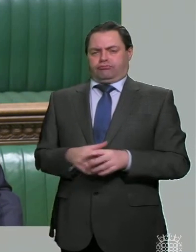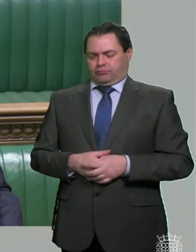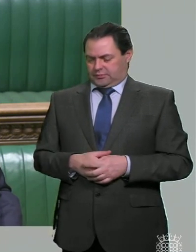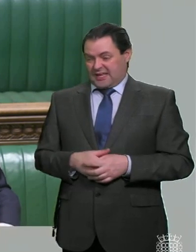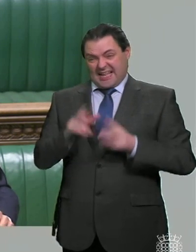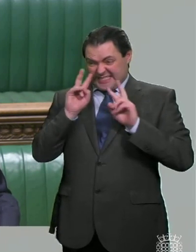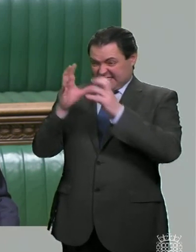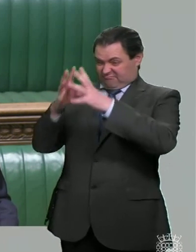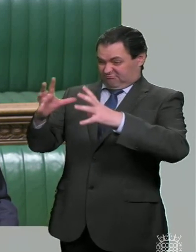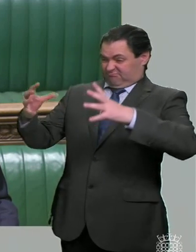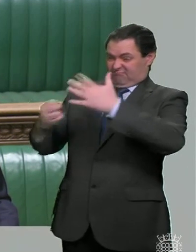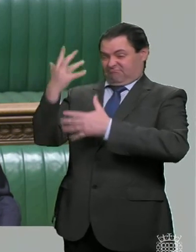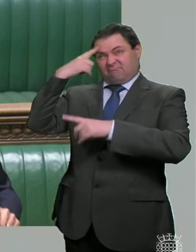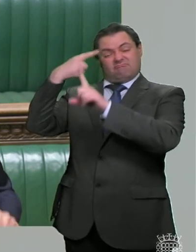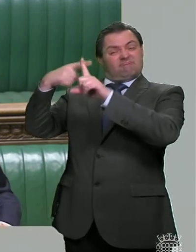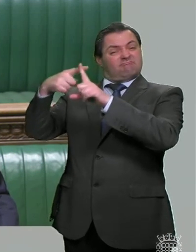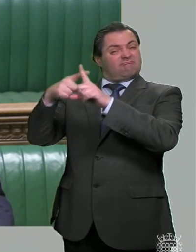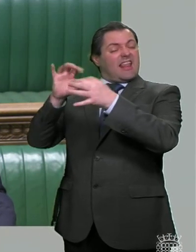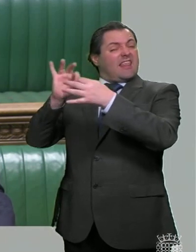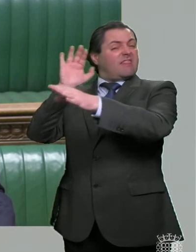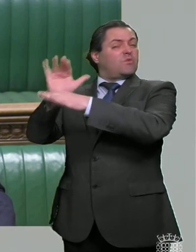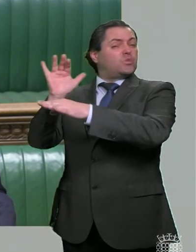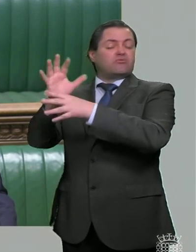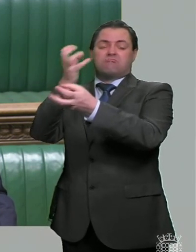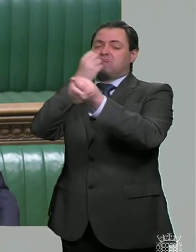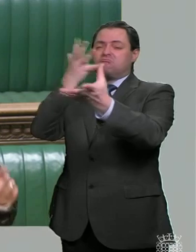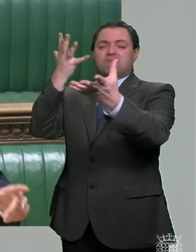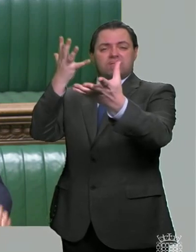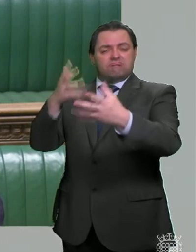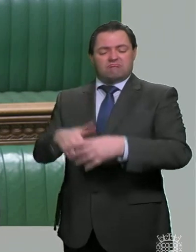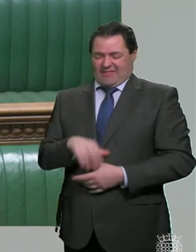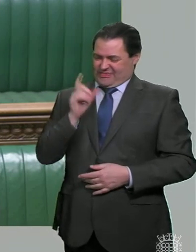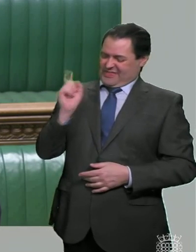I see a people optimistic and ambitious for their future.